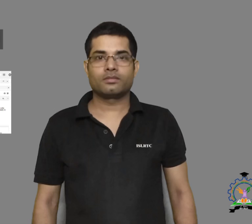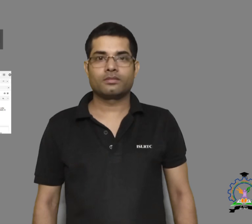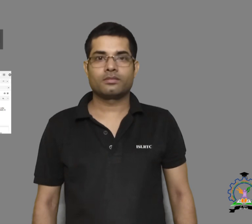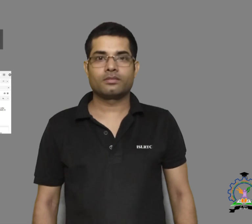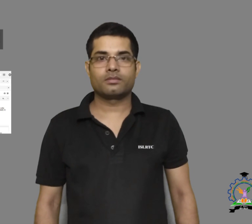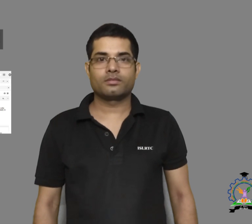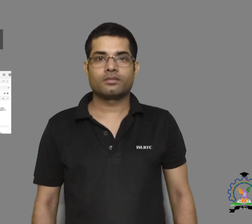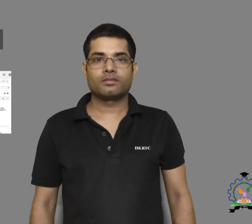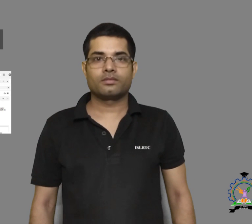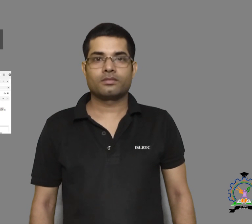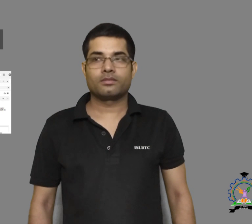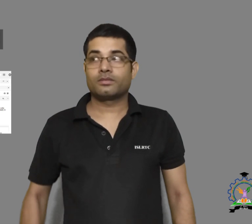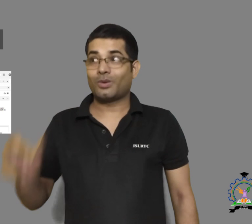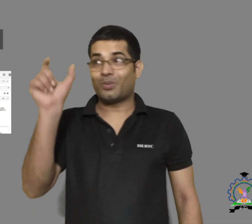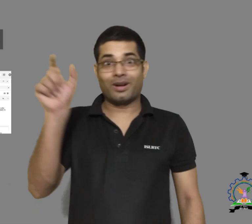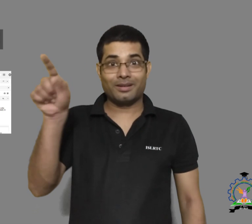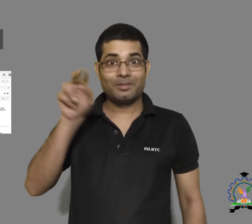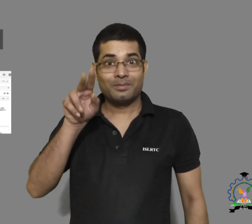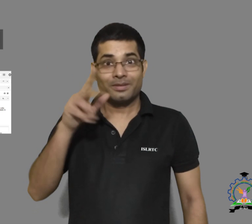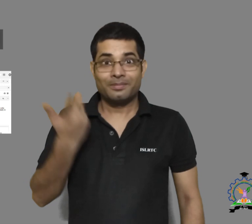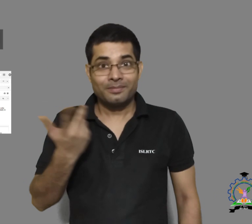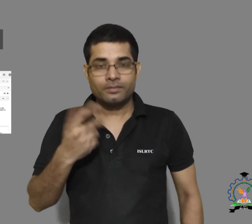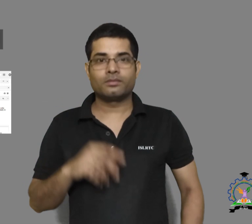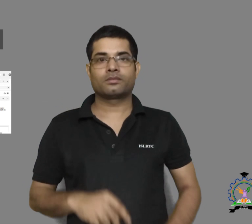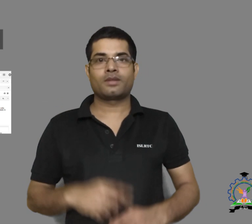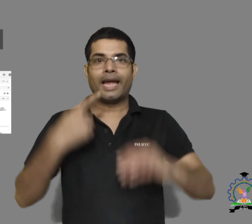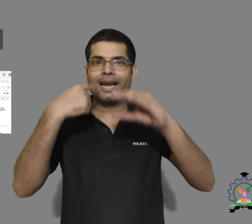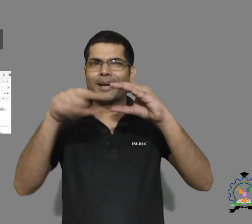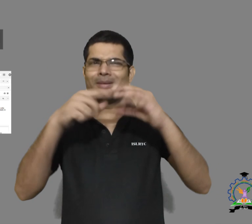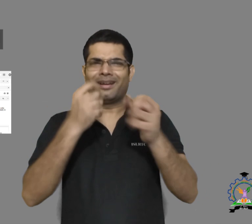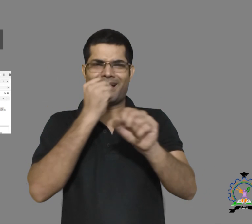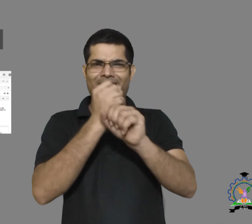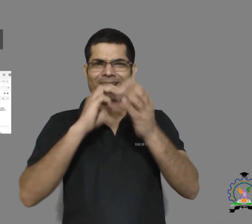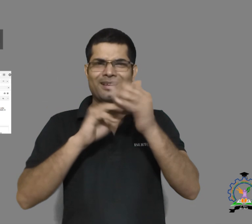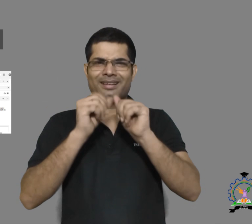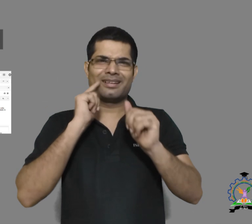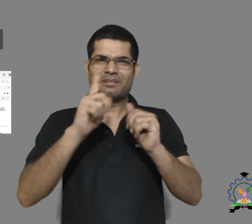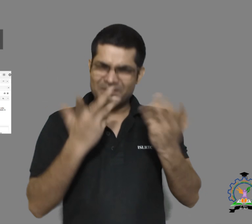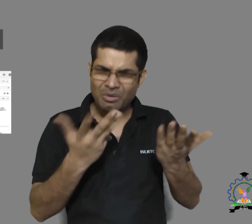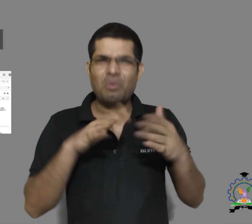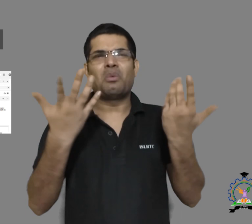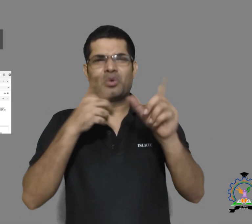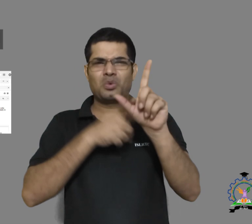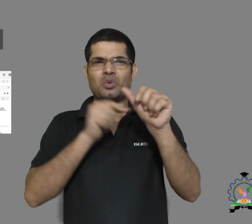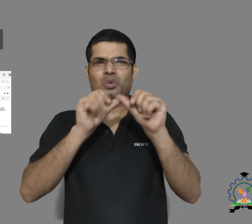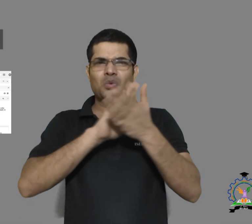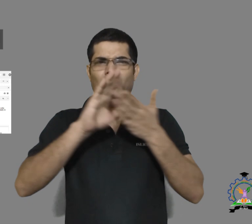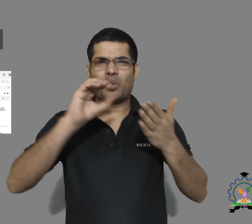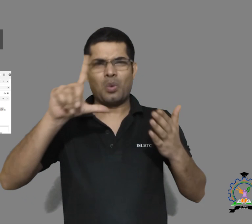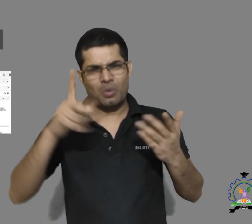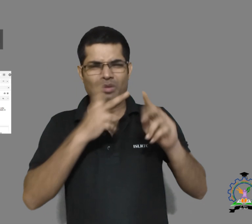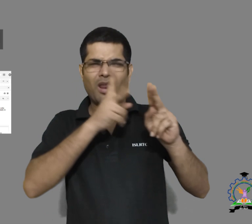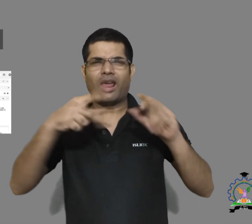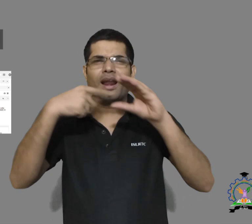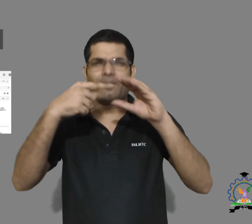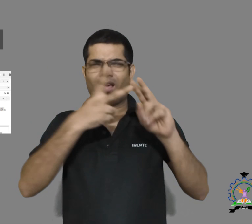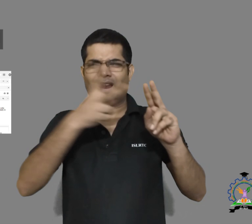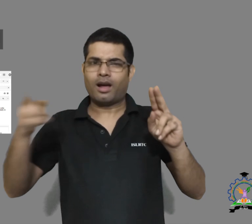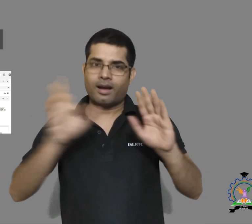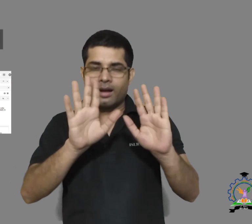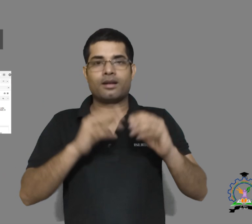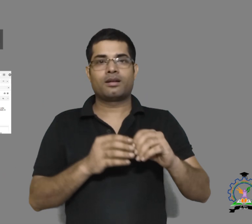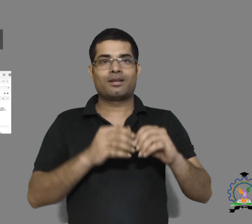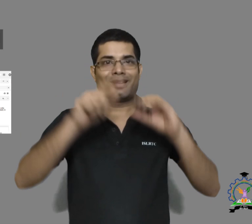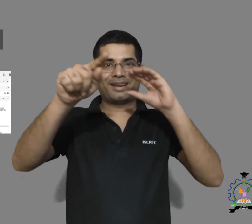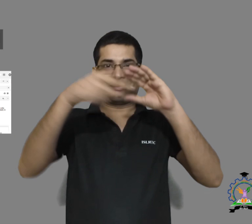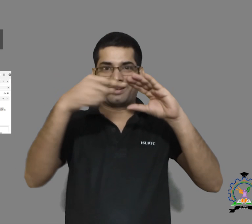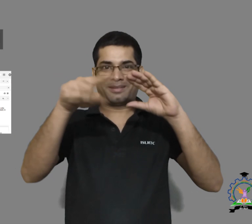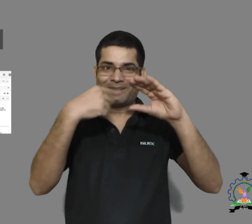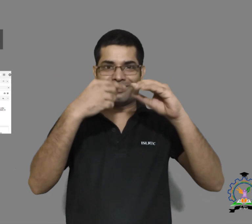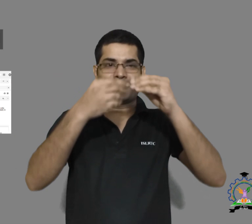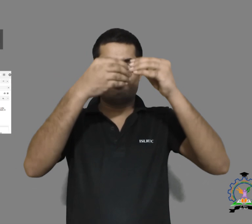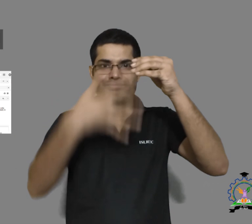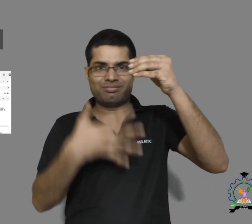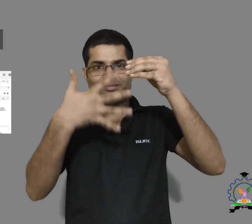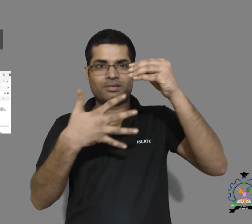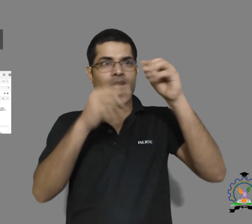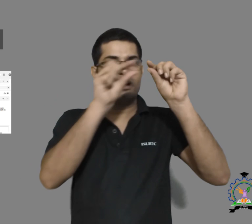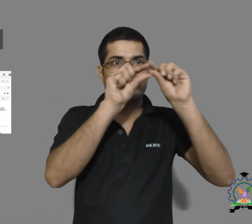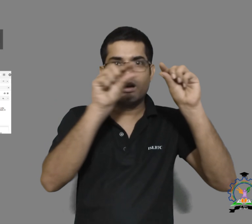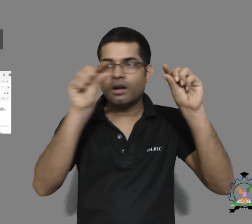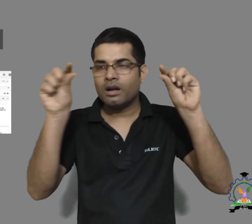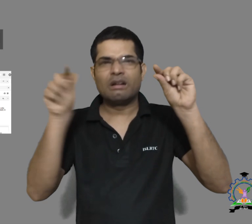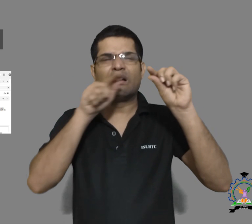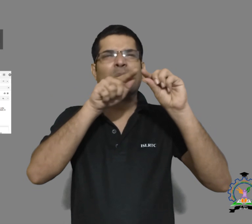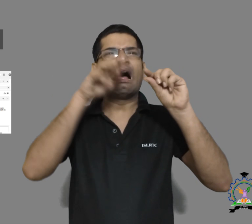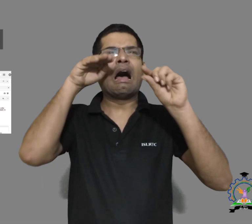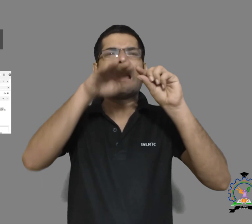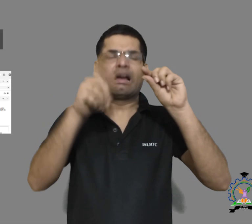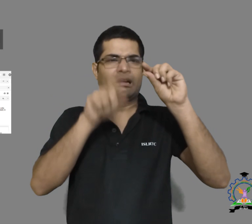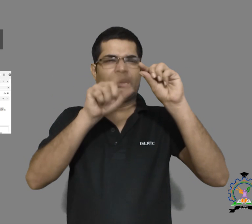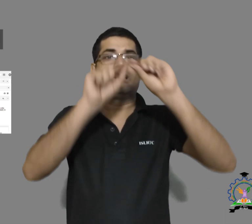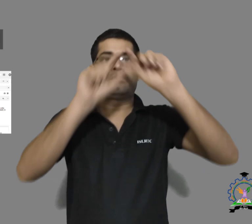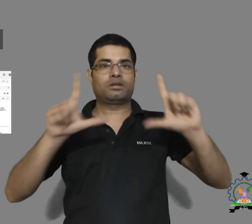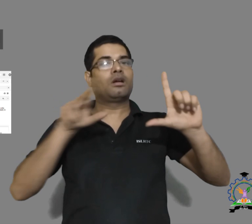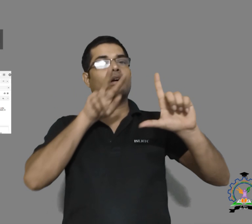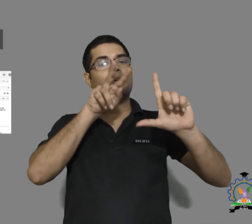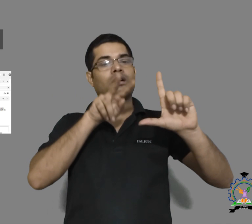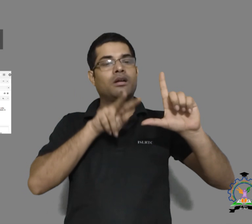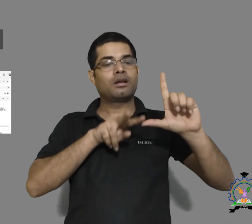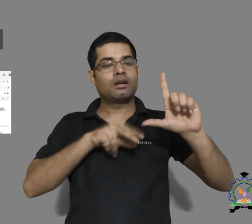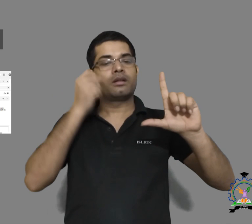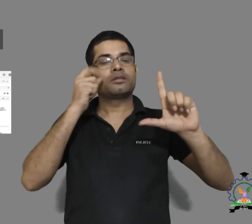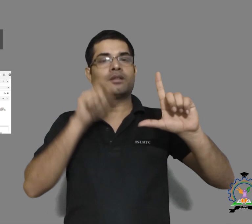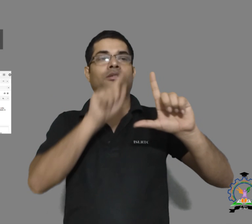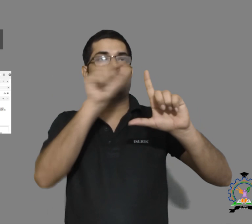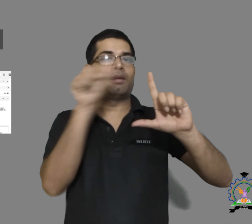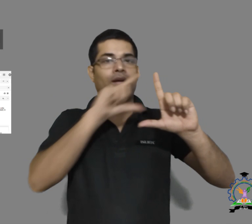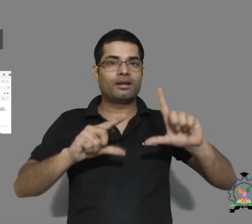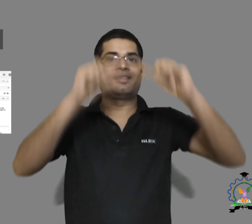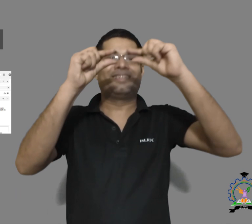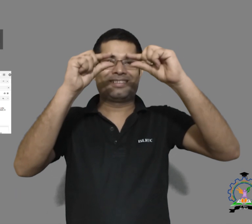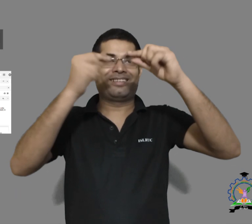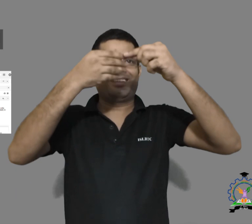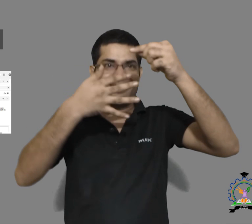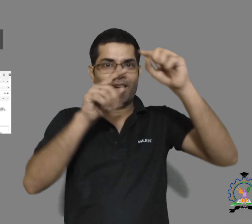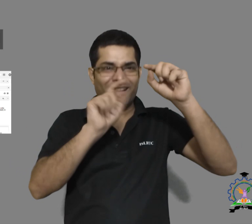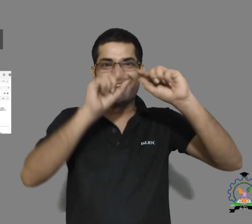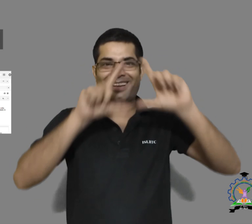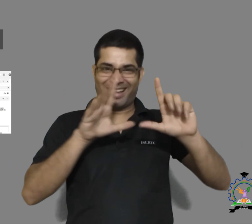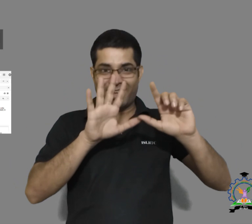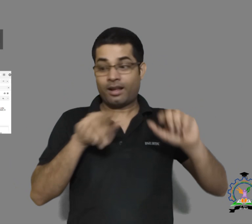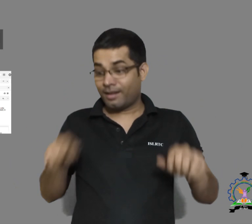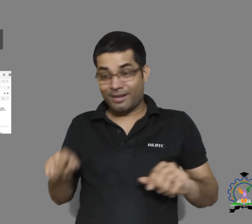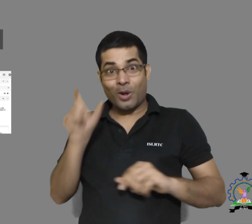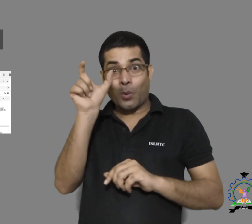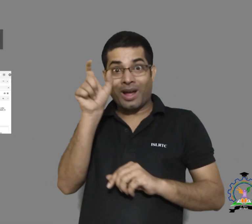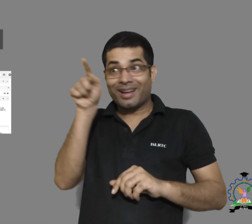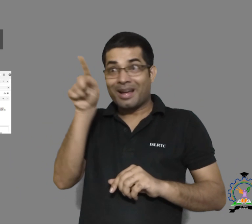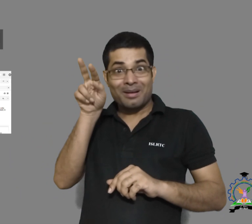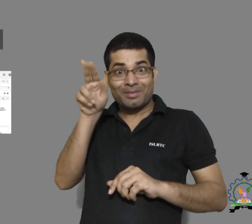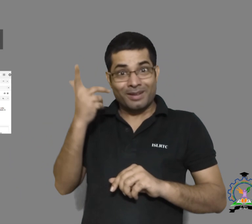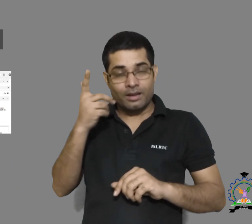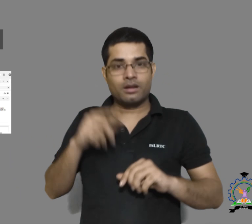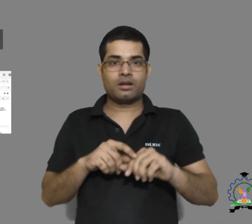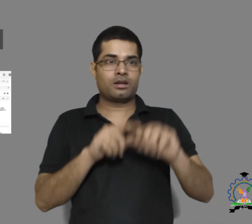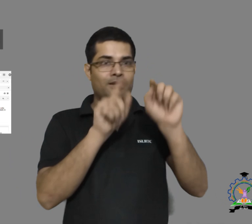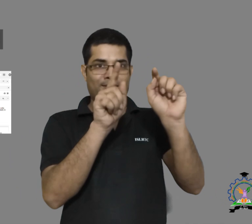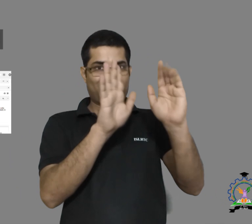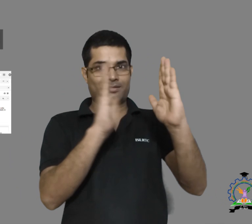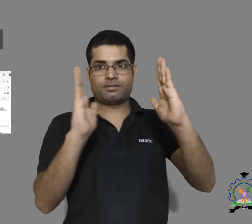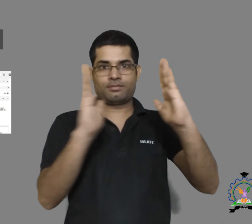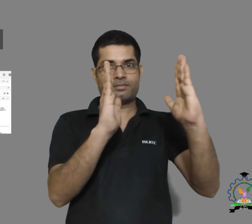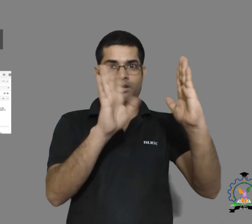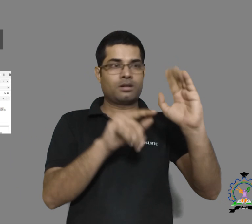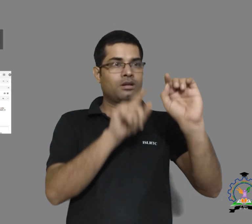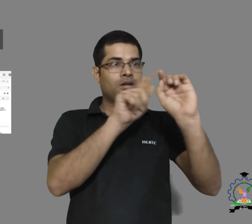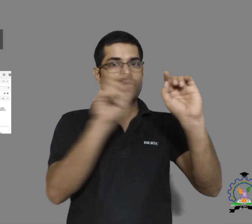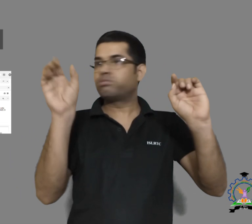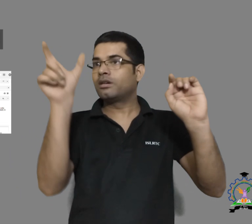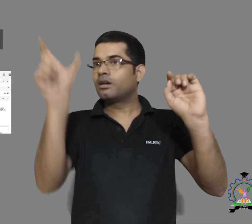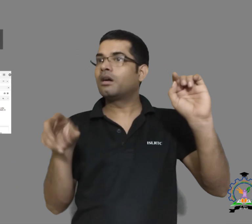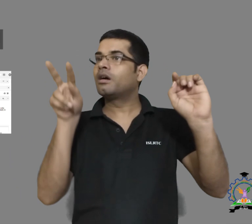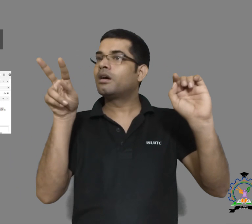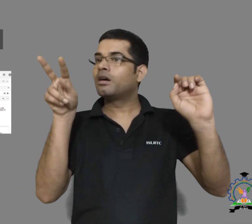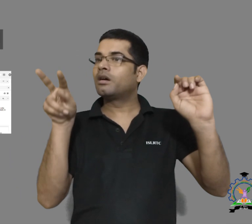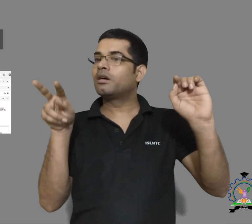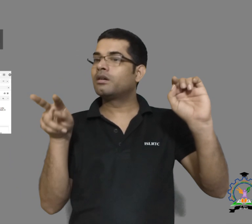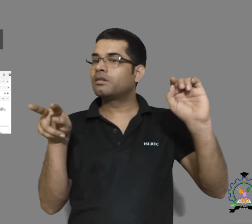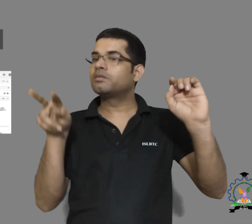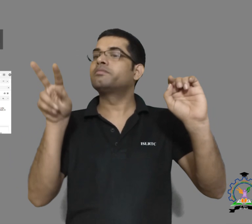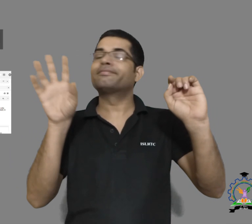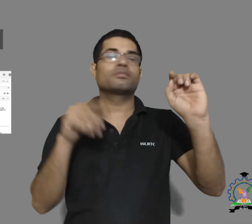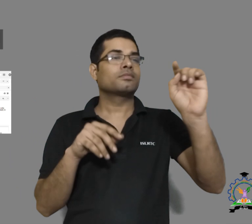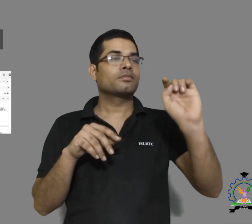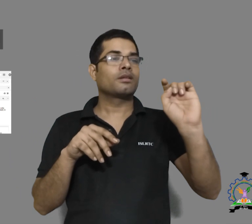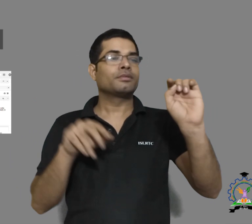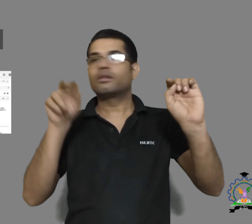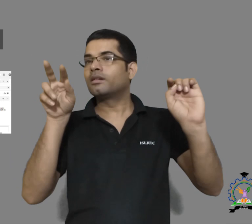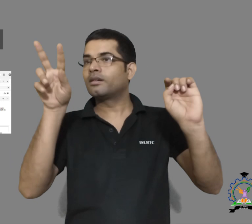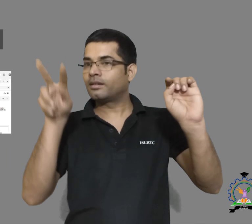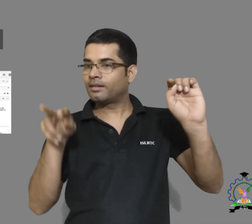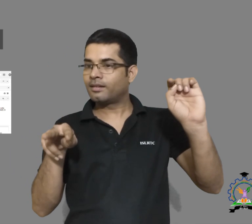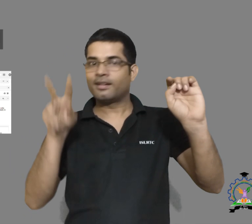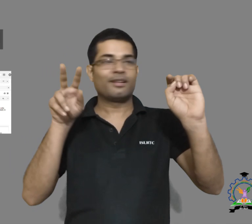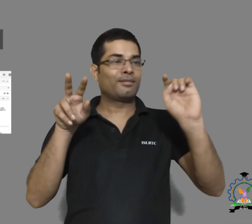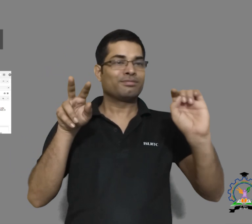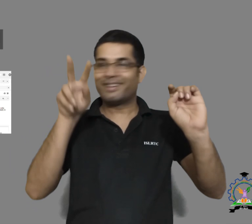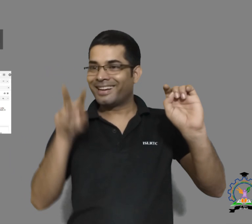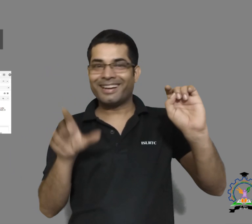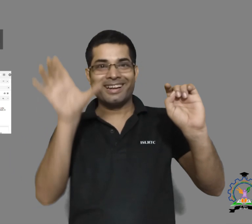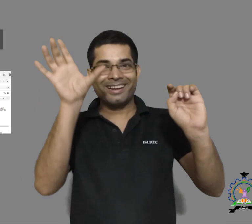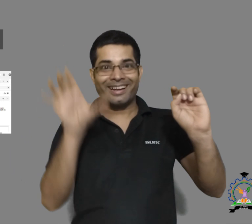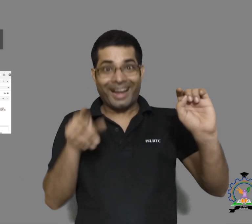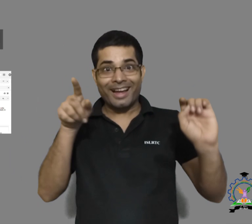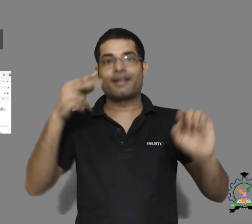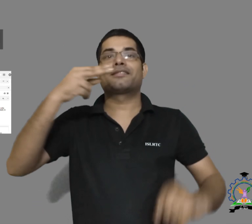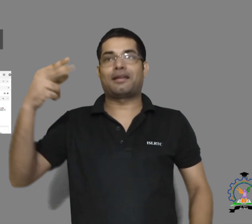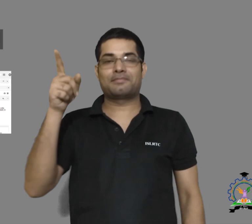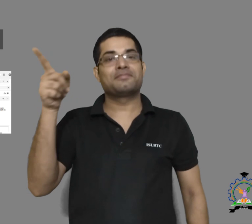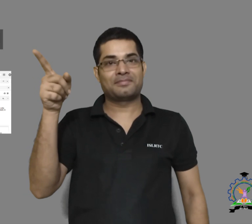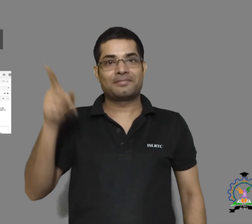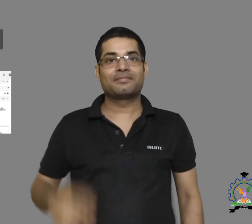Preview Email